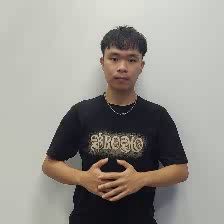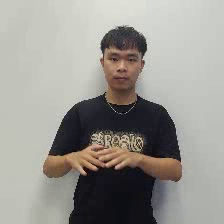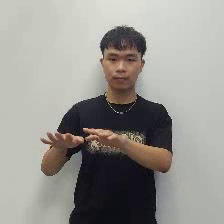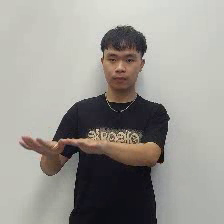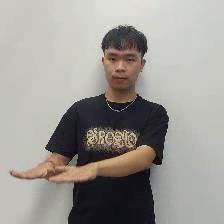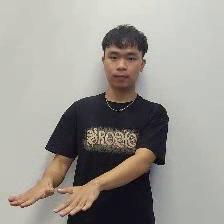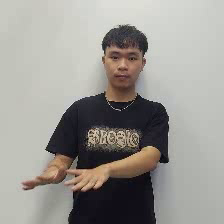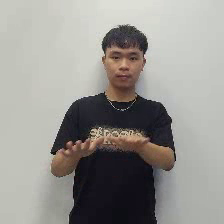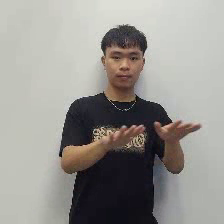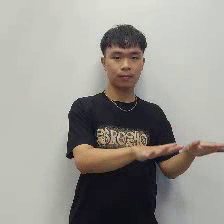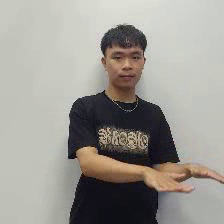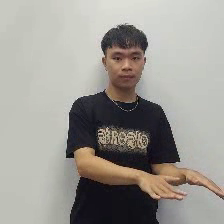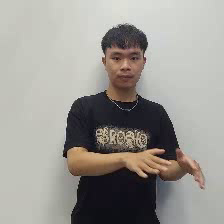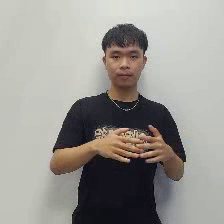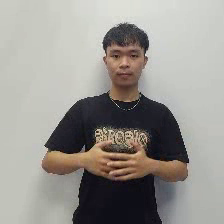Chậm lại